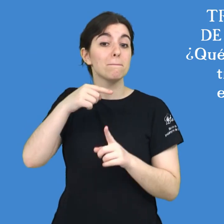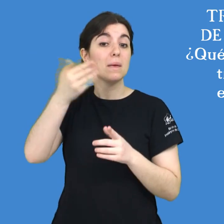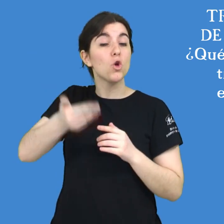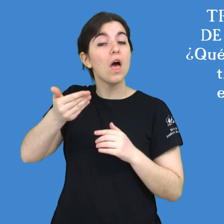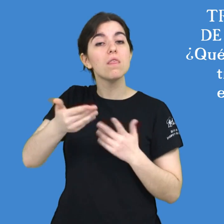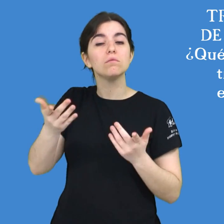importar